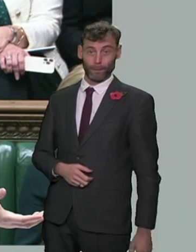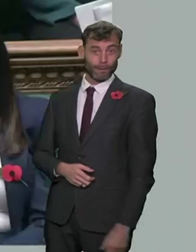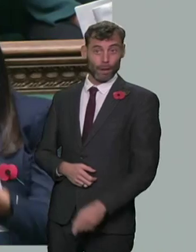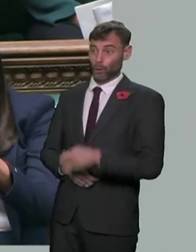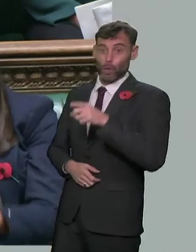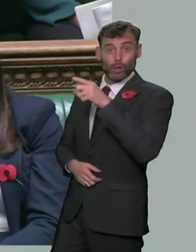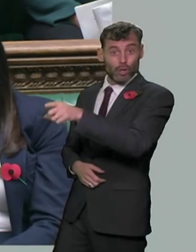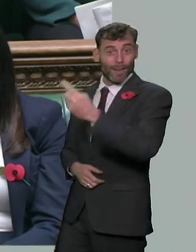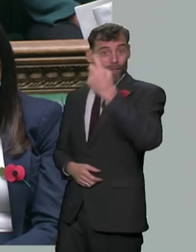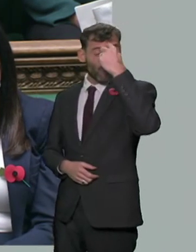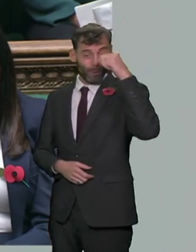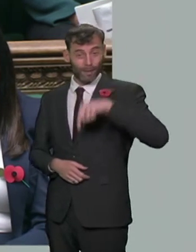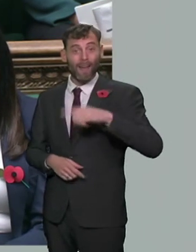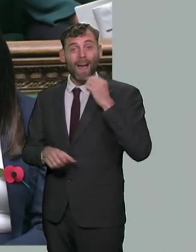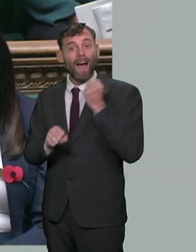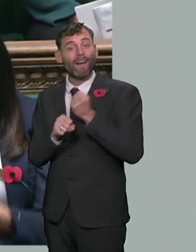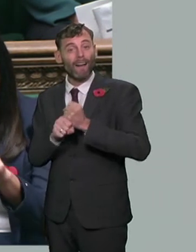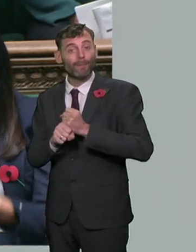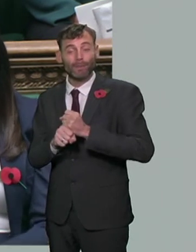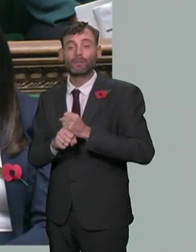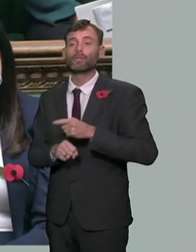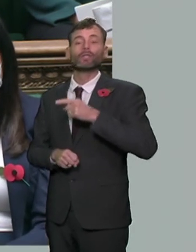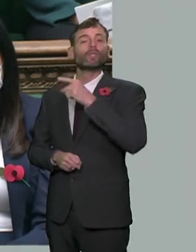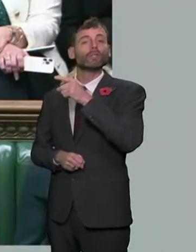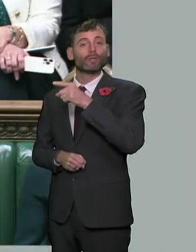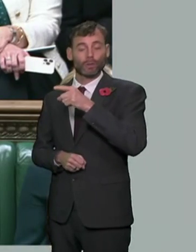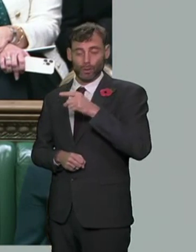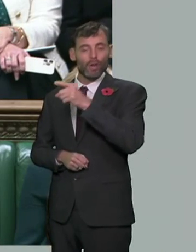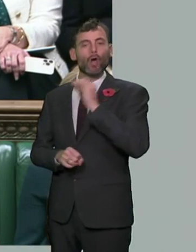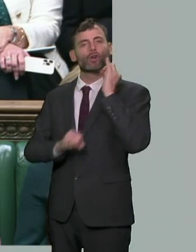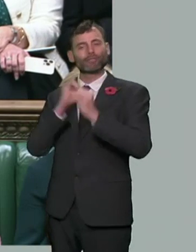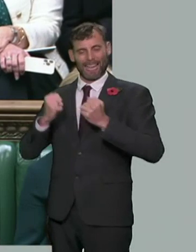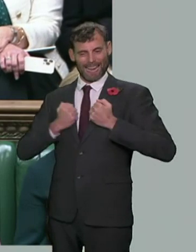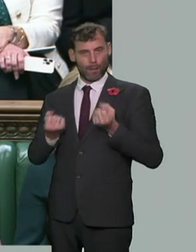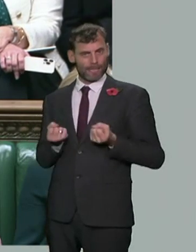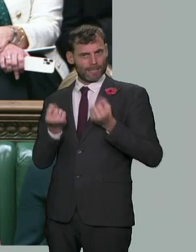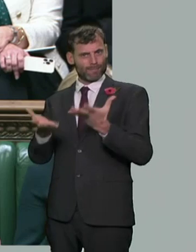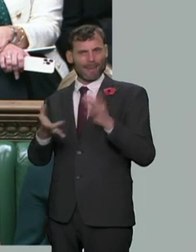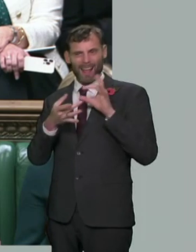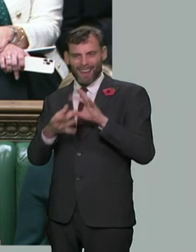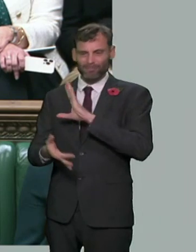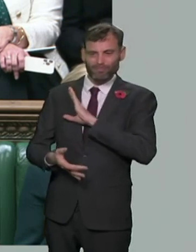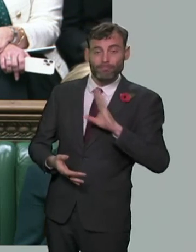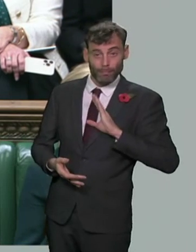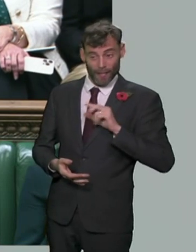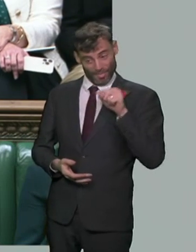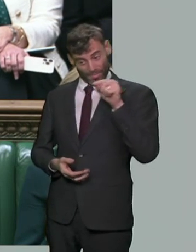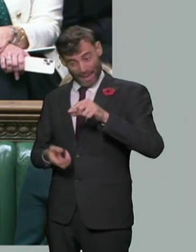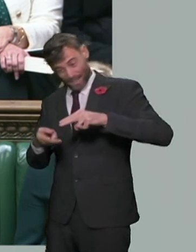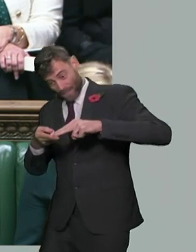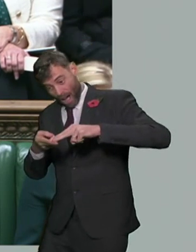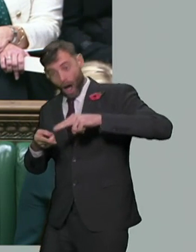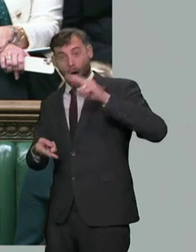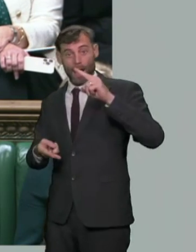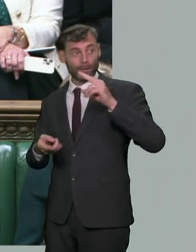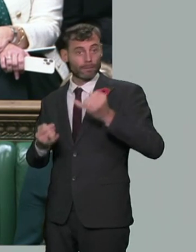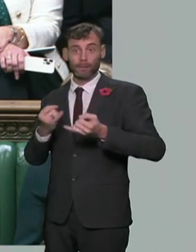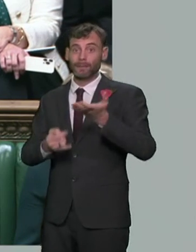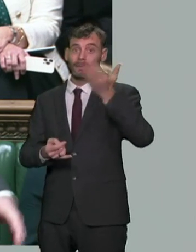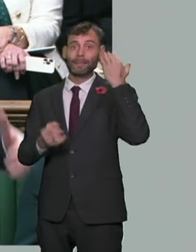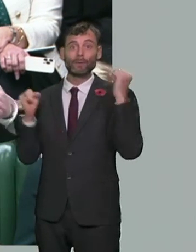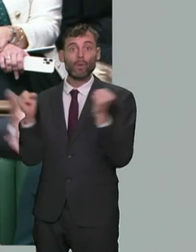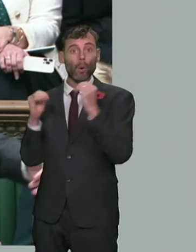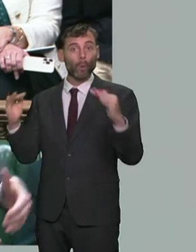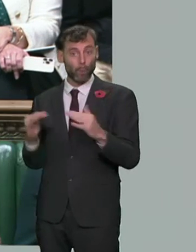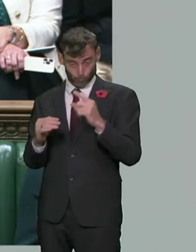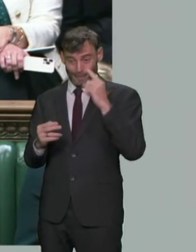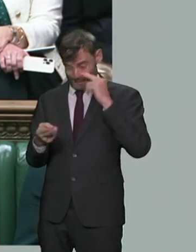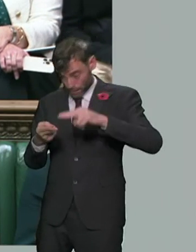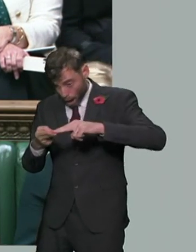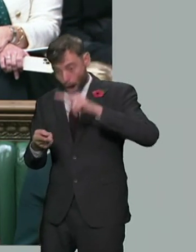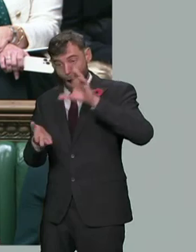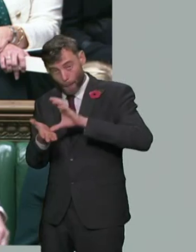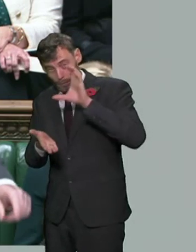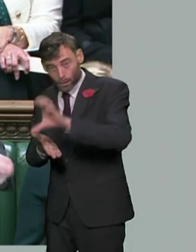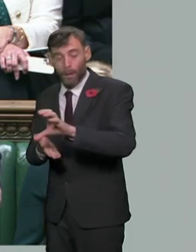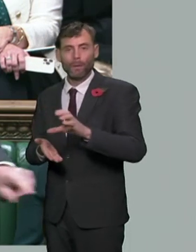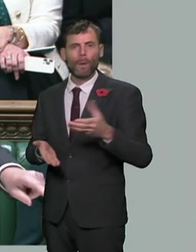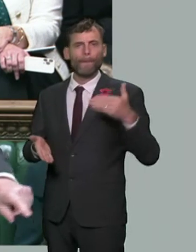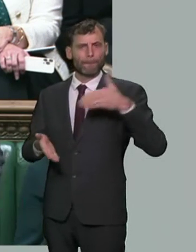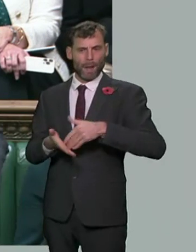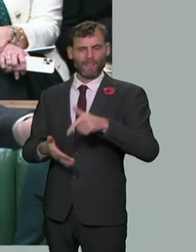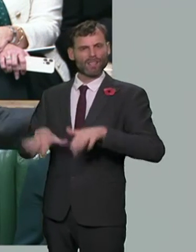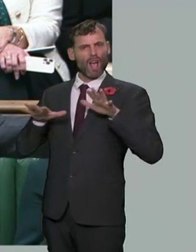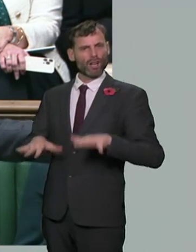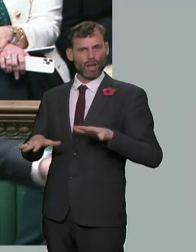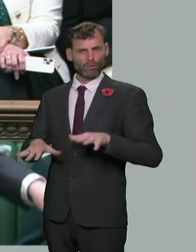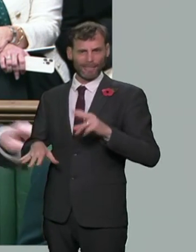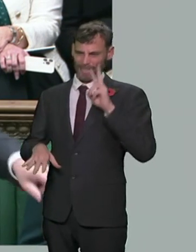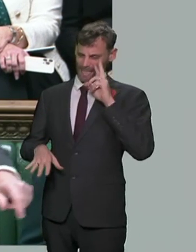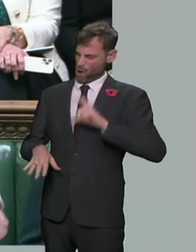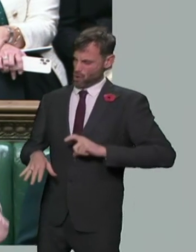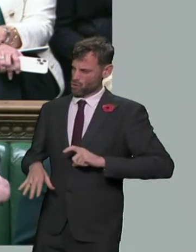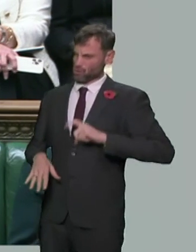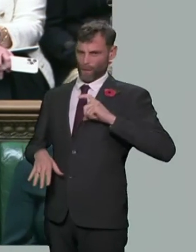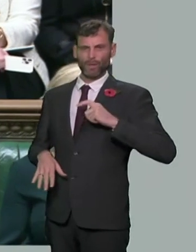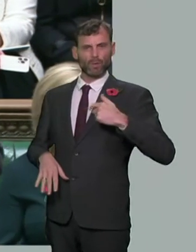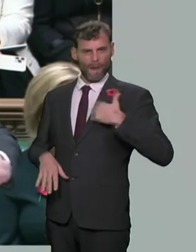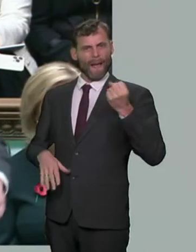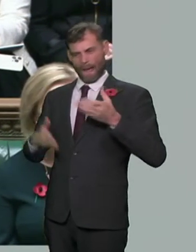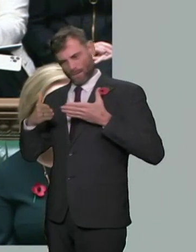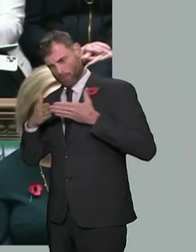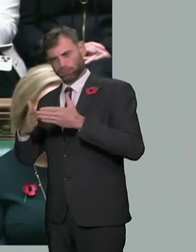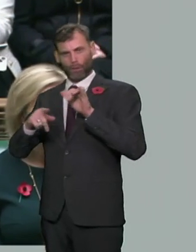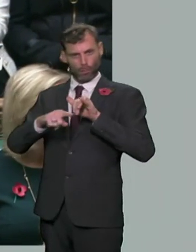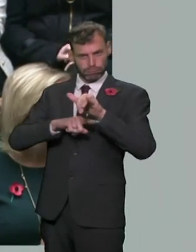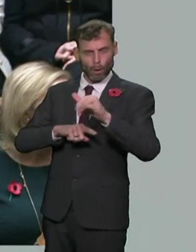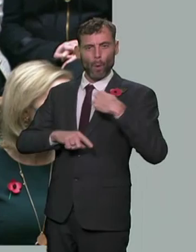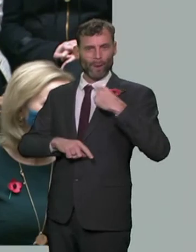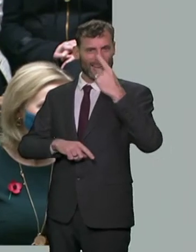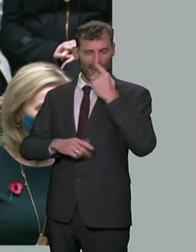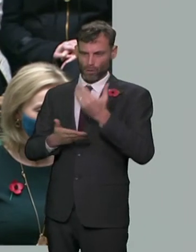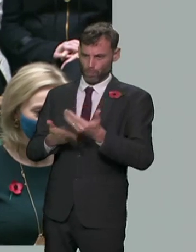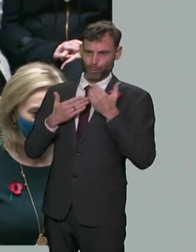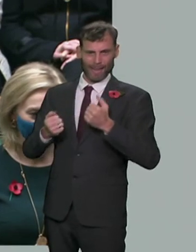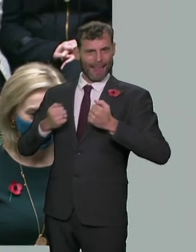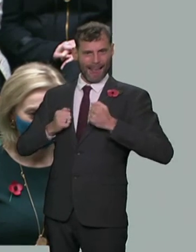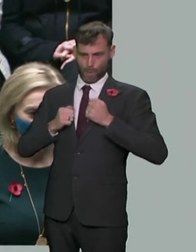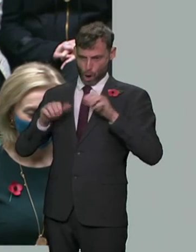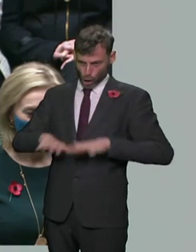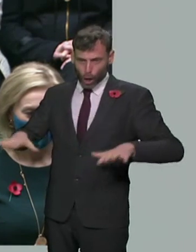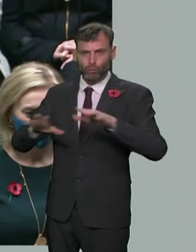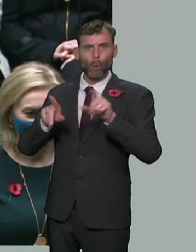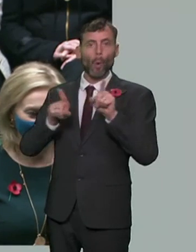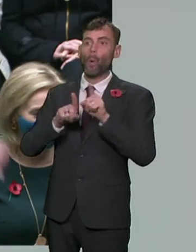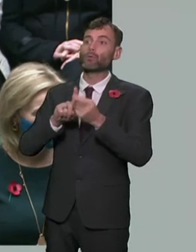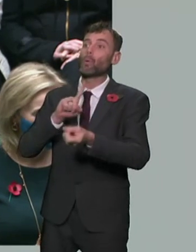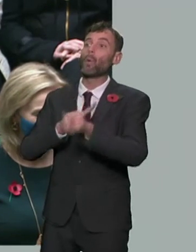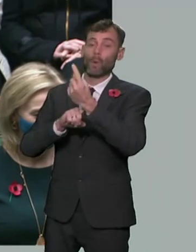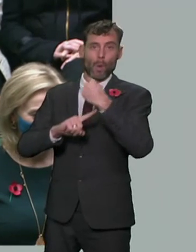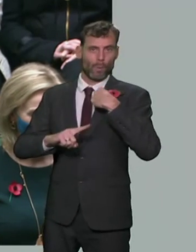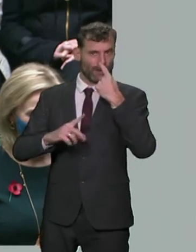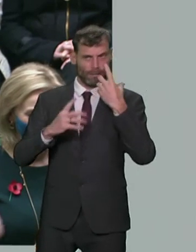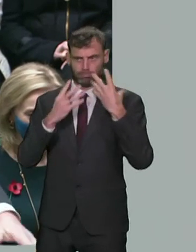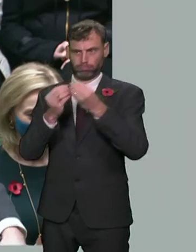What you have got with this Government is spending on defence that is the highest since the cold war; it is the biggest uplift since the cold war and an increase that has restored confidence in this country around the world, in our ability to defend not just our own shores, but our friends and partners.